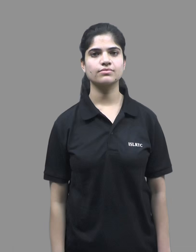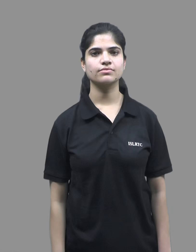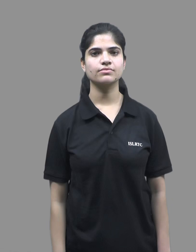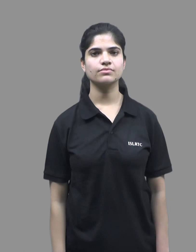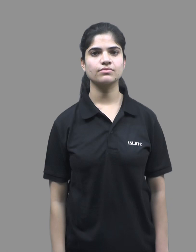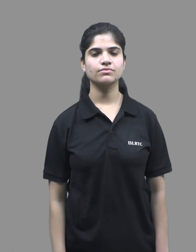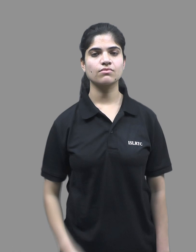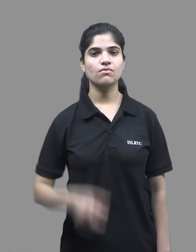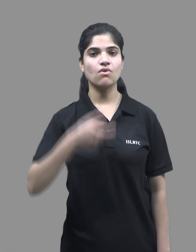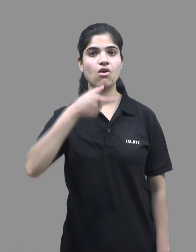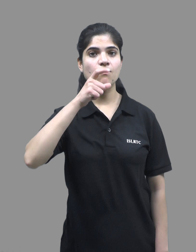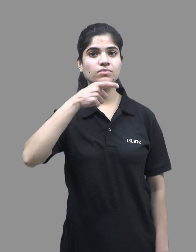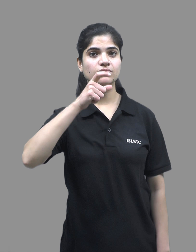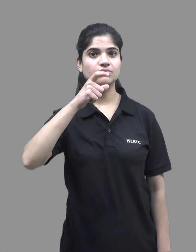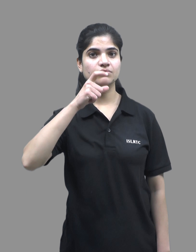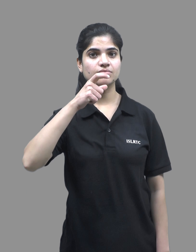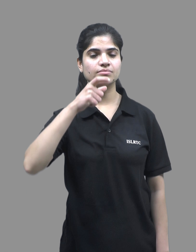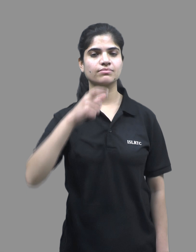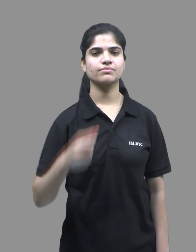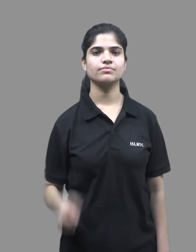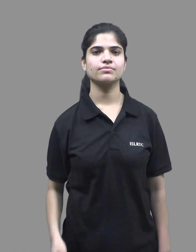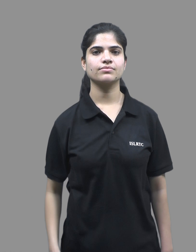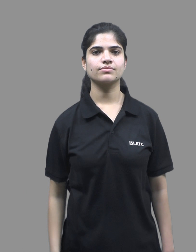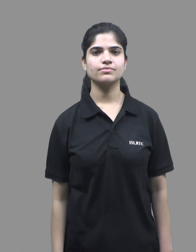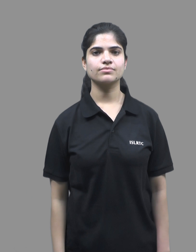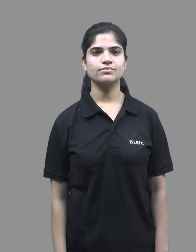Coffee